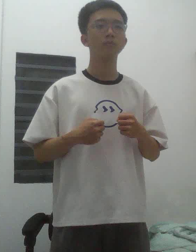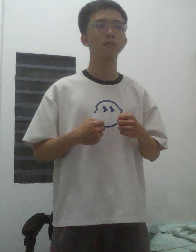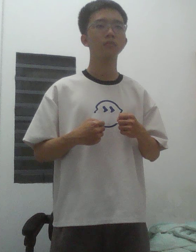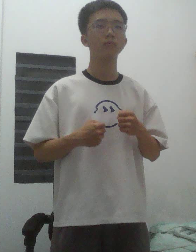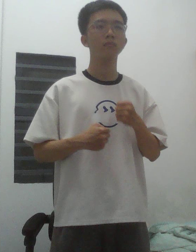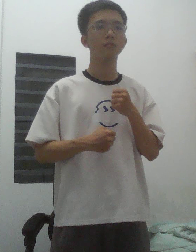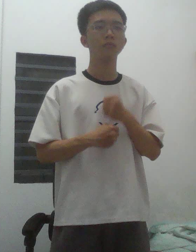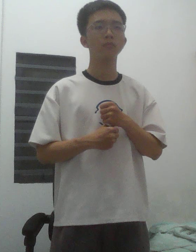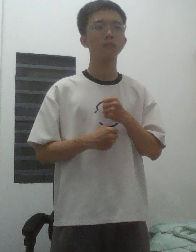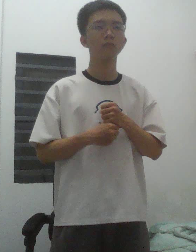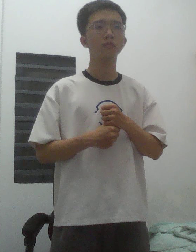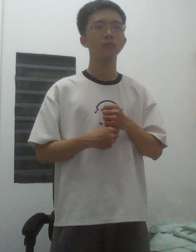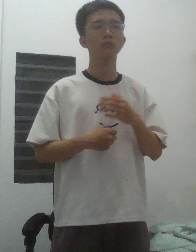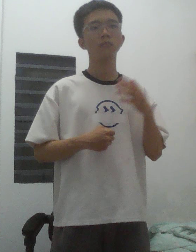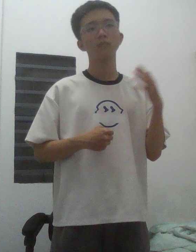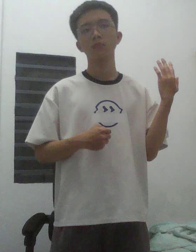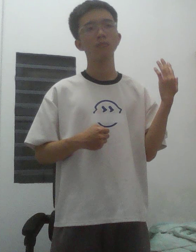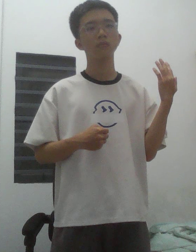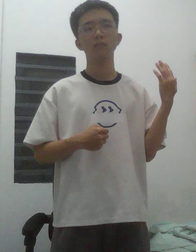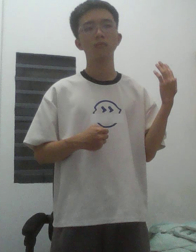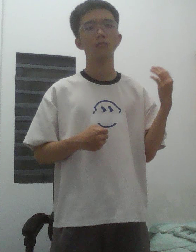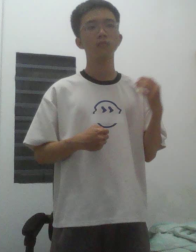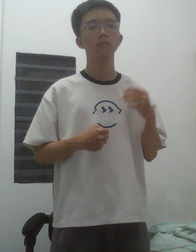that nghiep